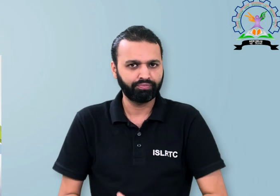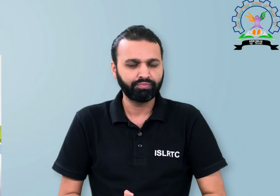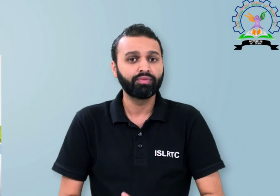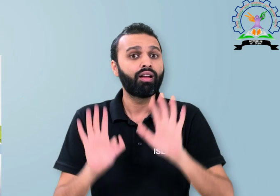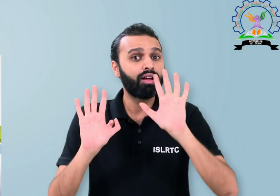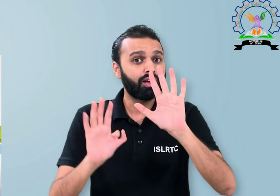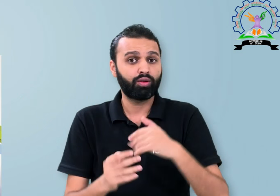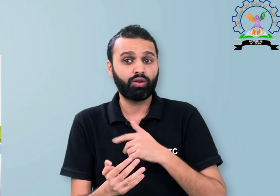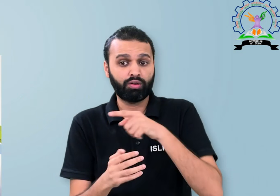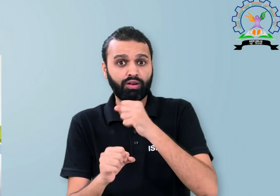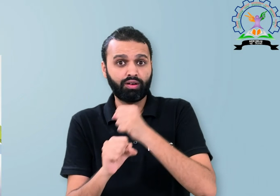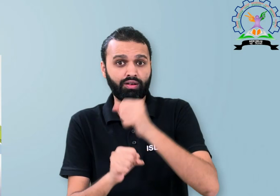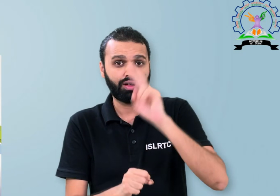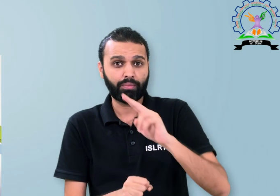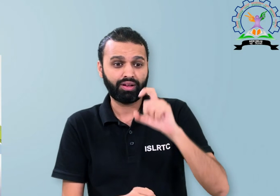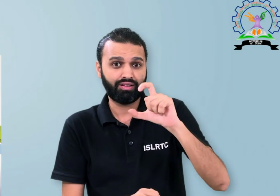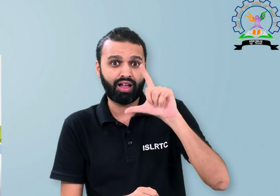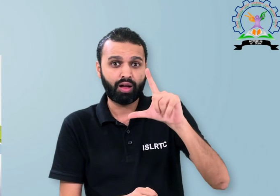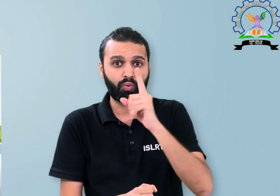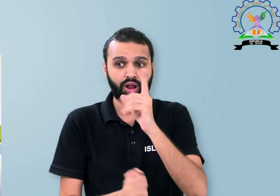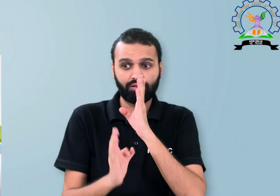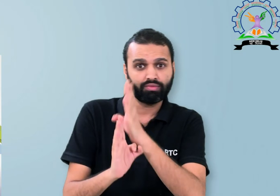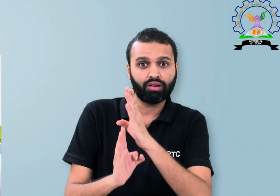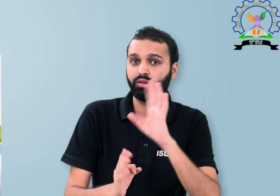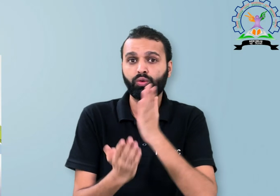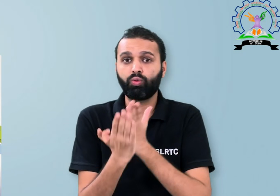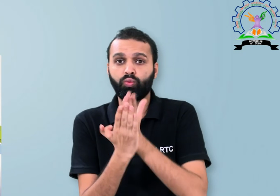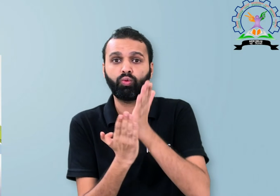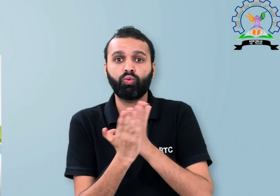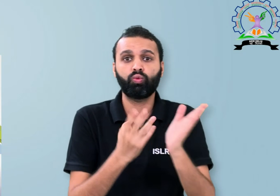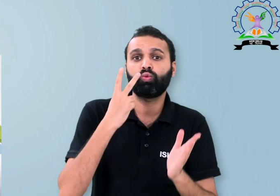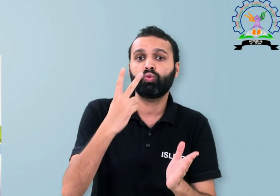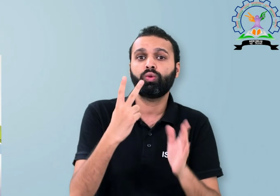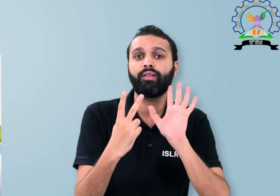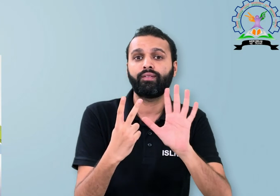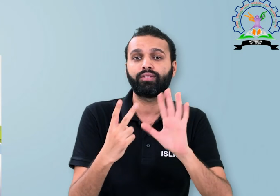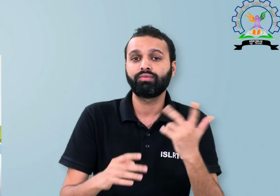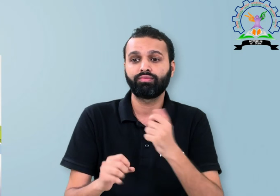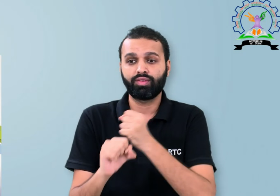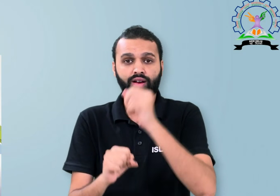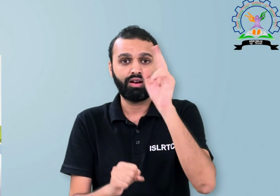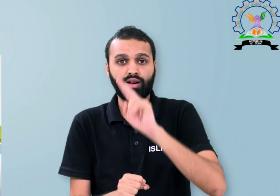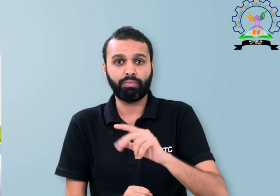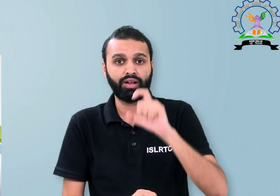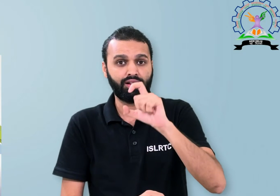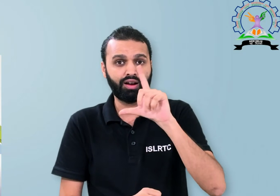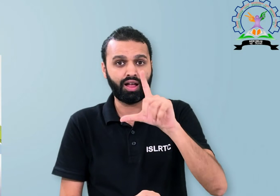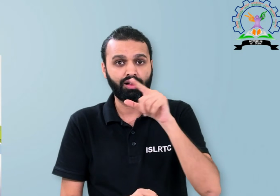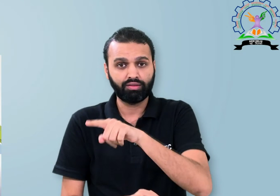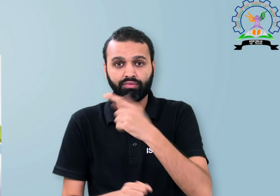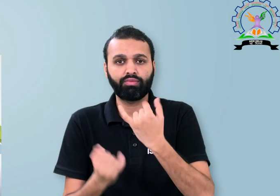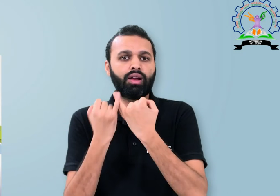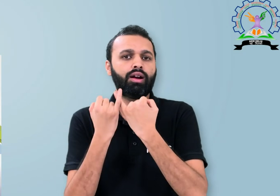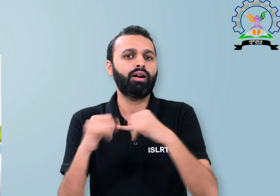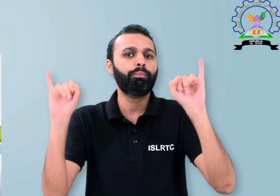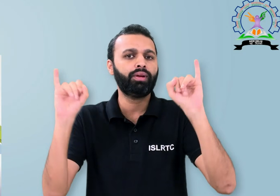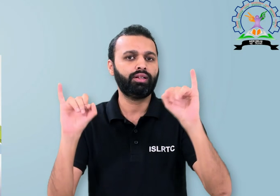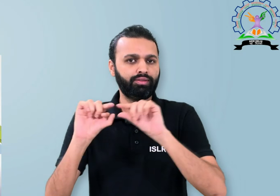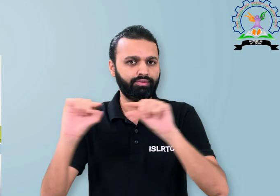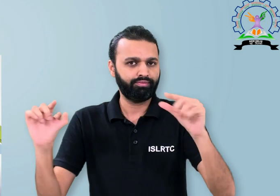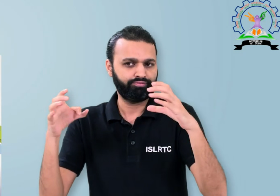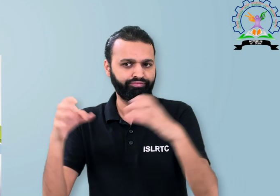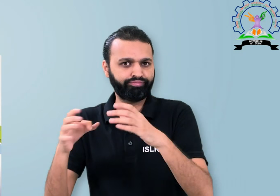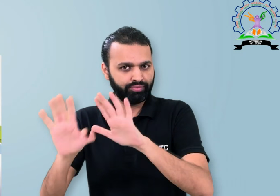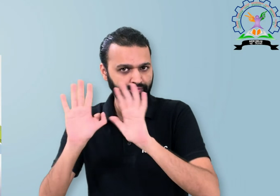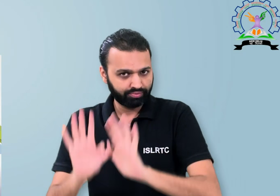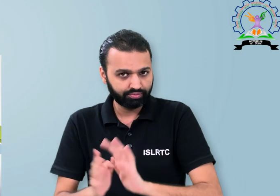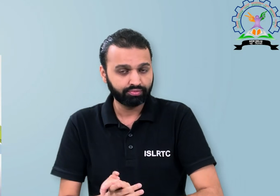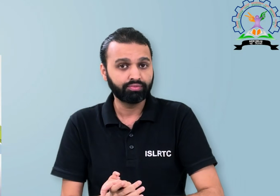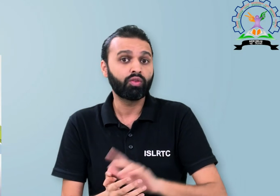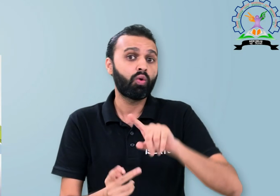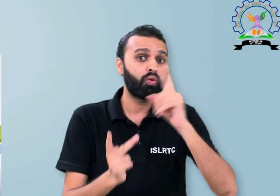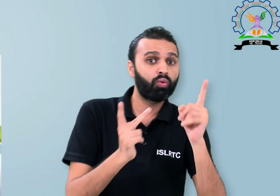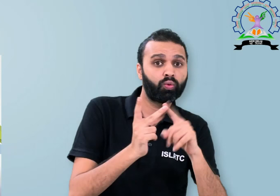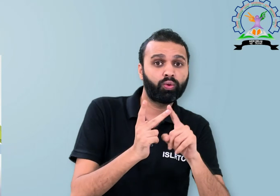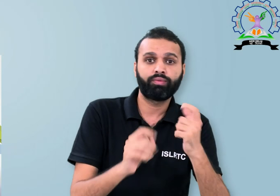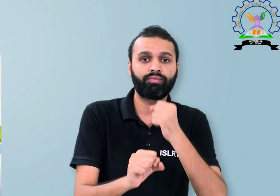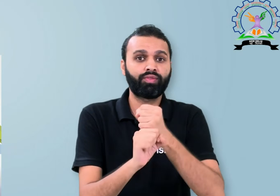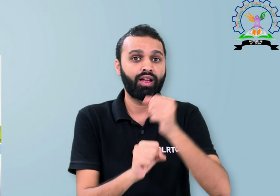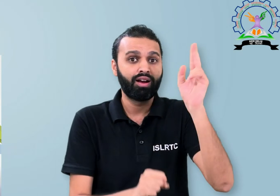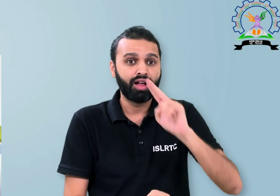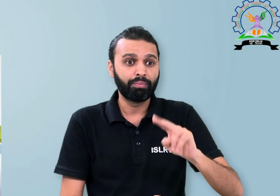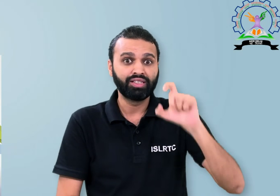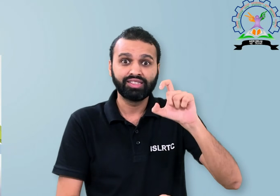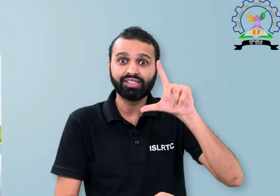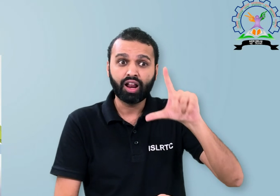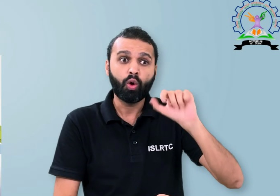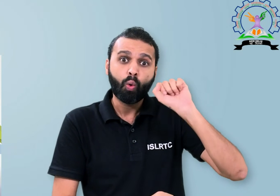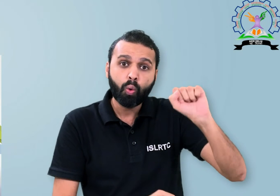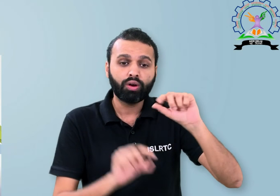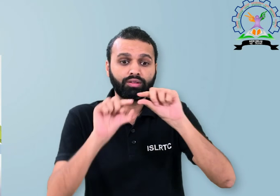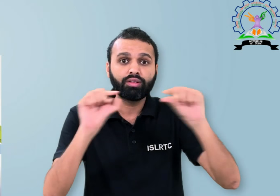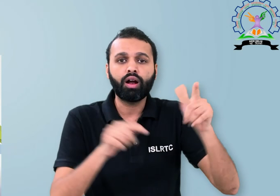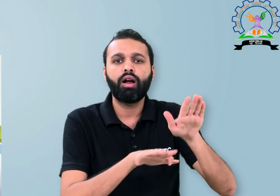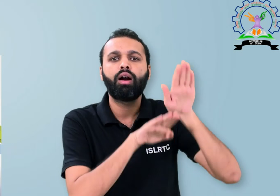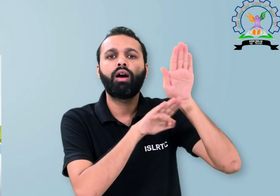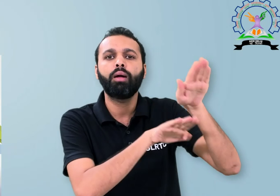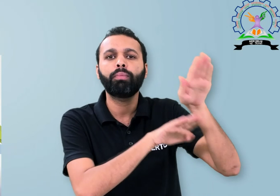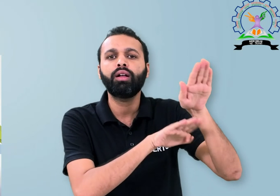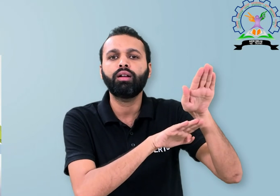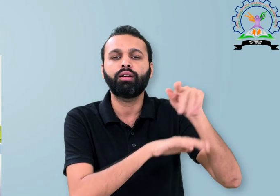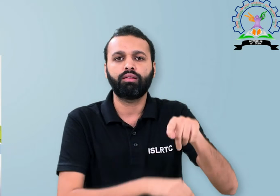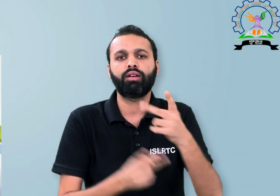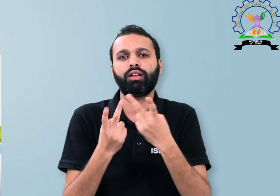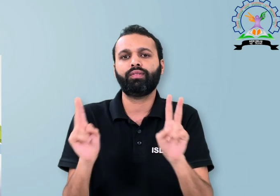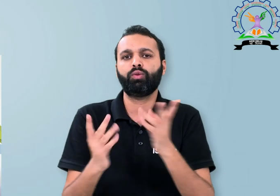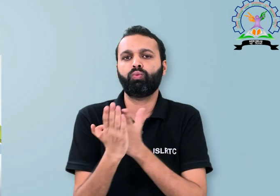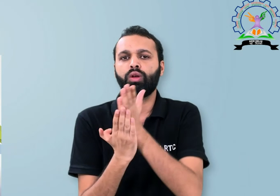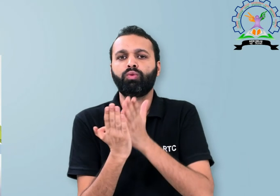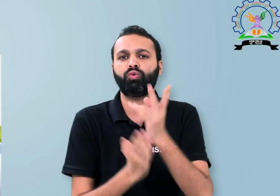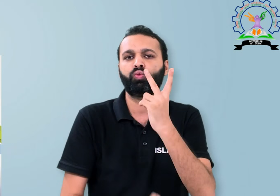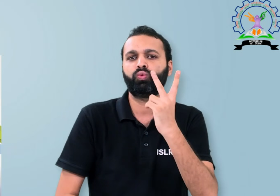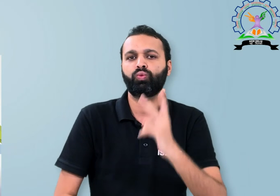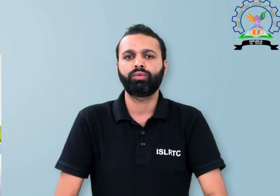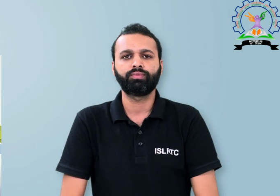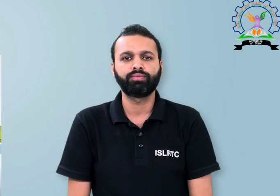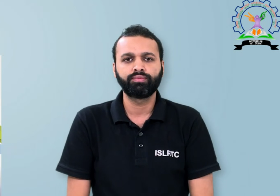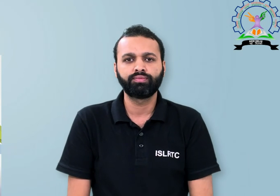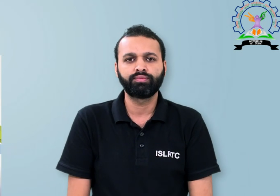Clauses can be categorized into two main types: independent clauses and dependent clauses.